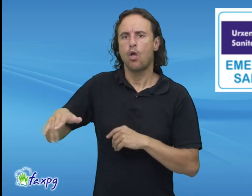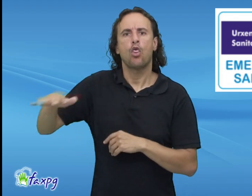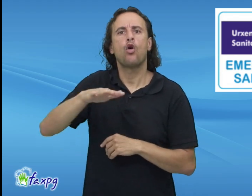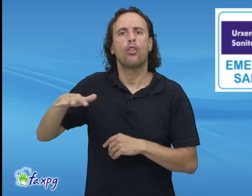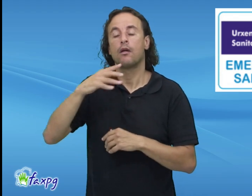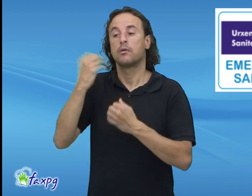dónde